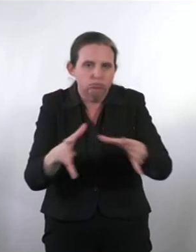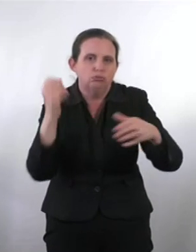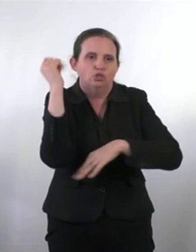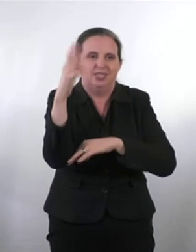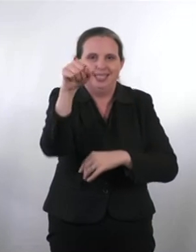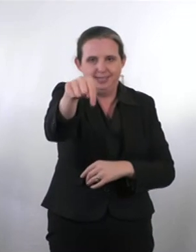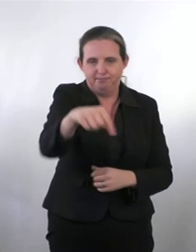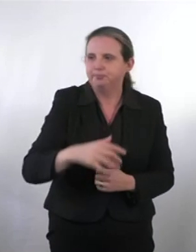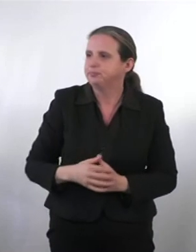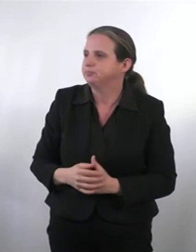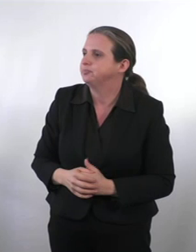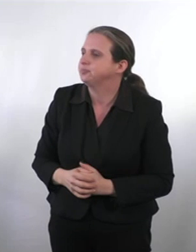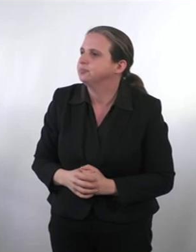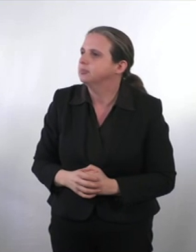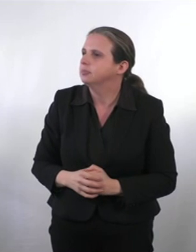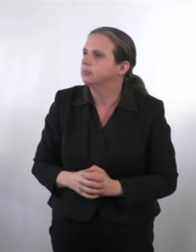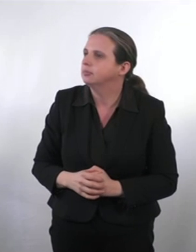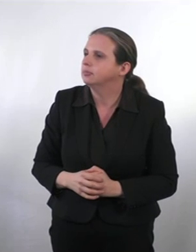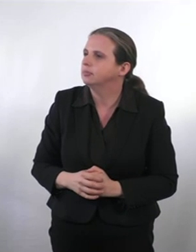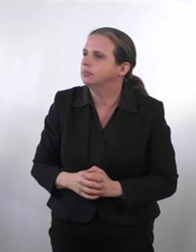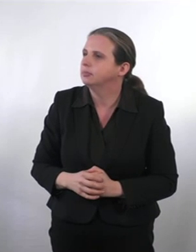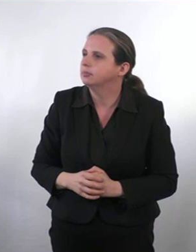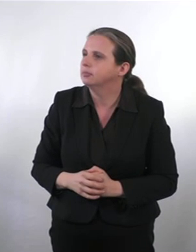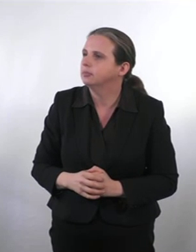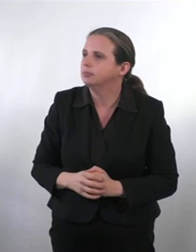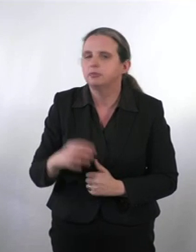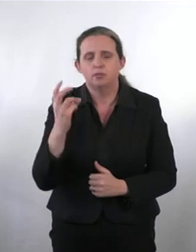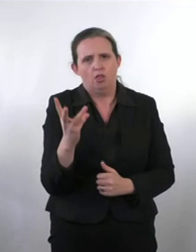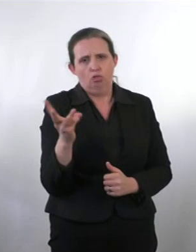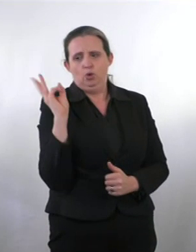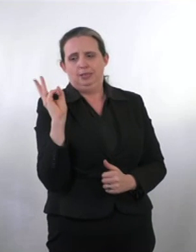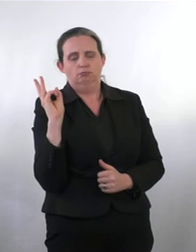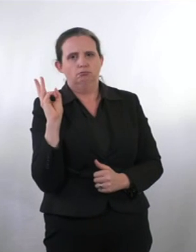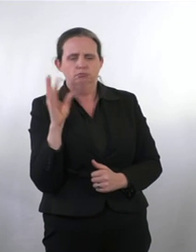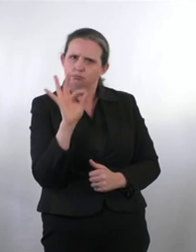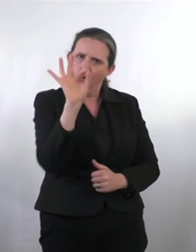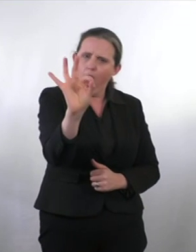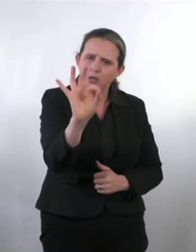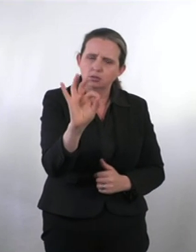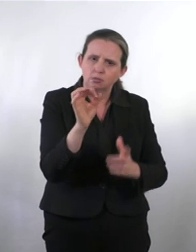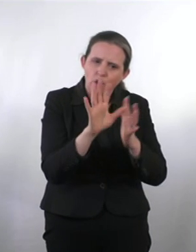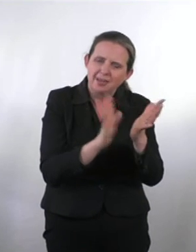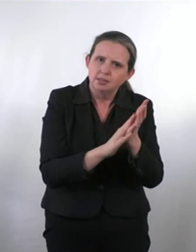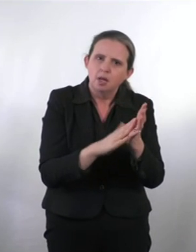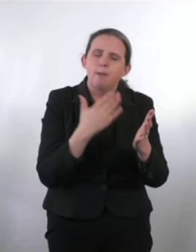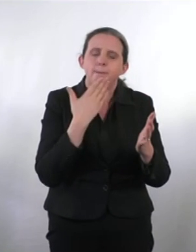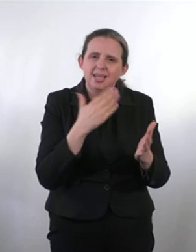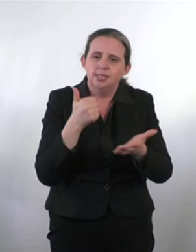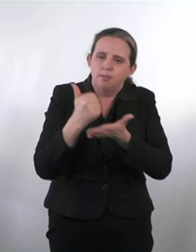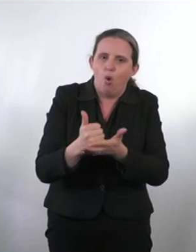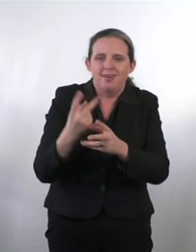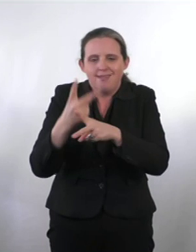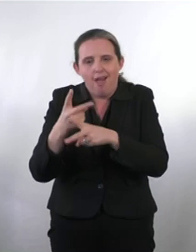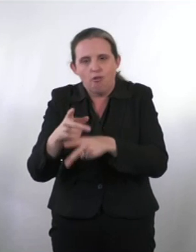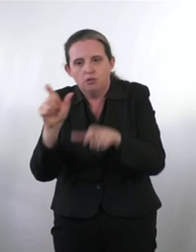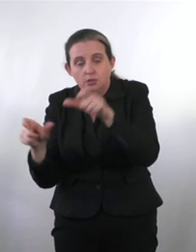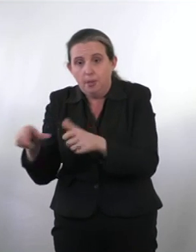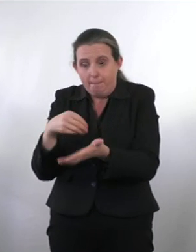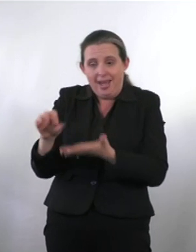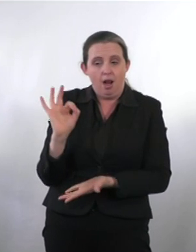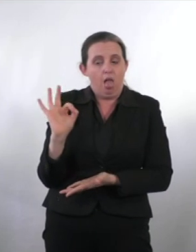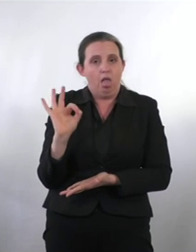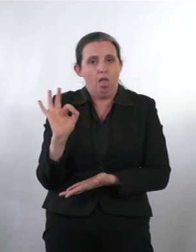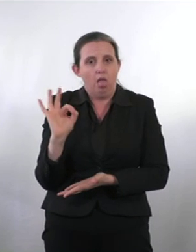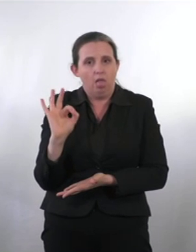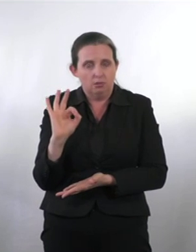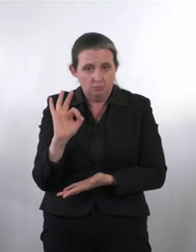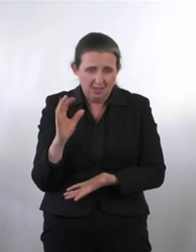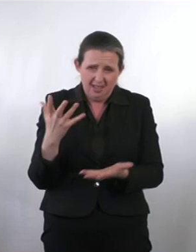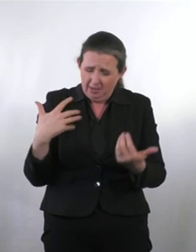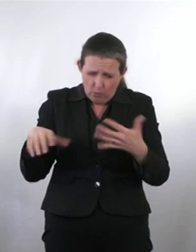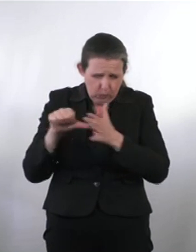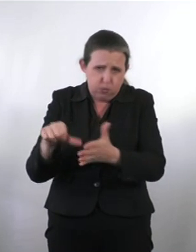Three weeks ago, I asked the Prime Minister to support unpaid carers, who are facing extreme hardship during covid, by raising carer’s allowance by £20 a week.